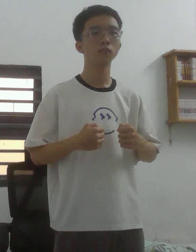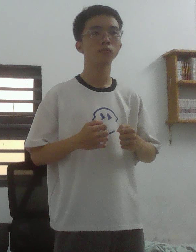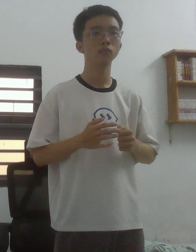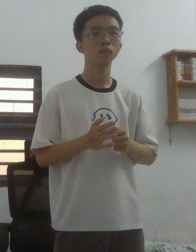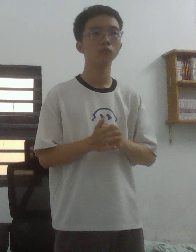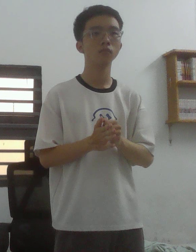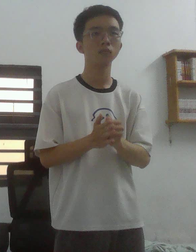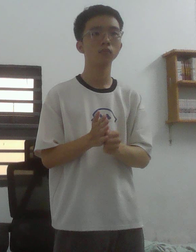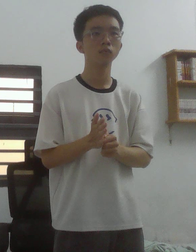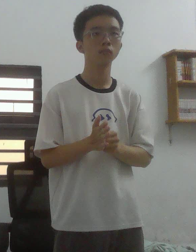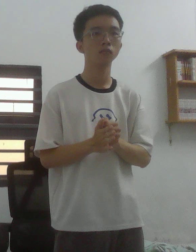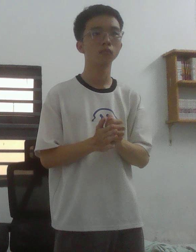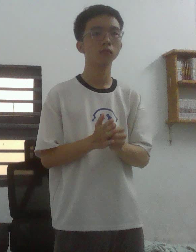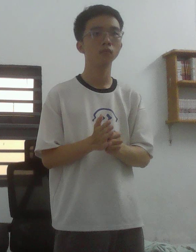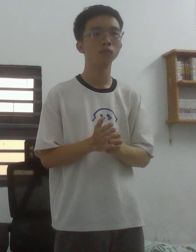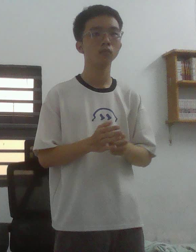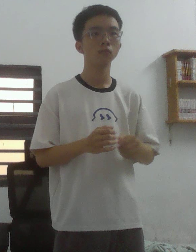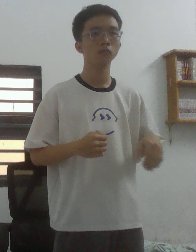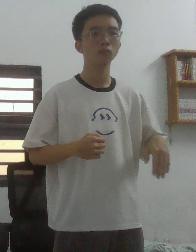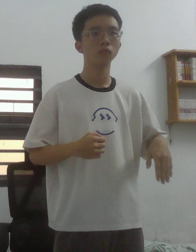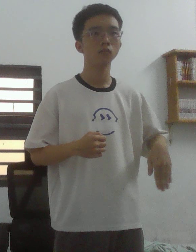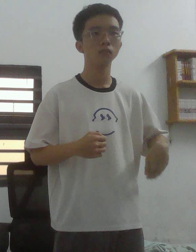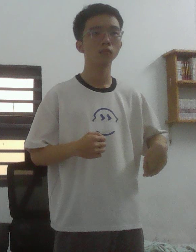thang sau